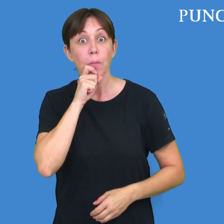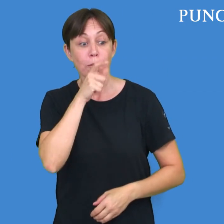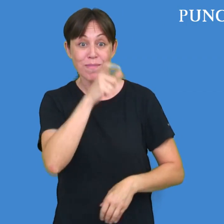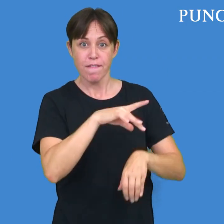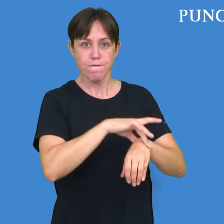persona